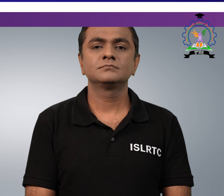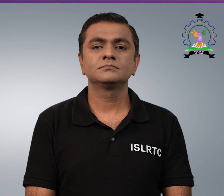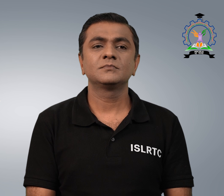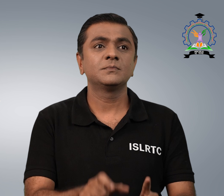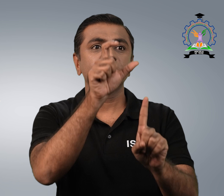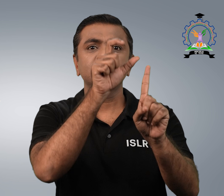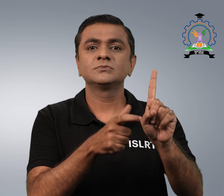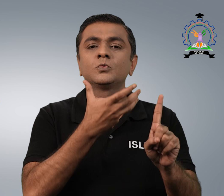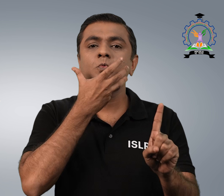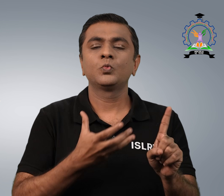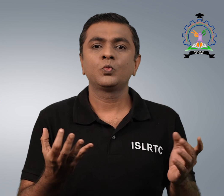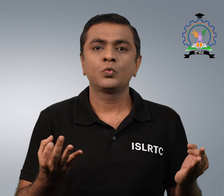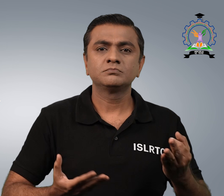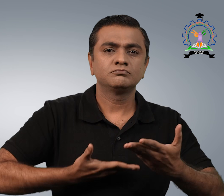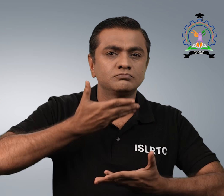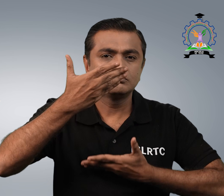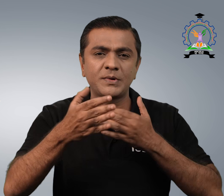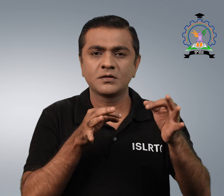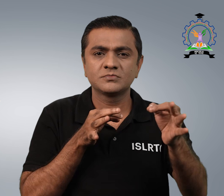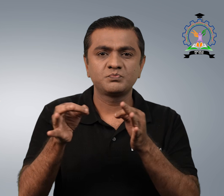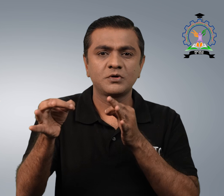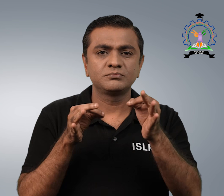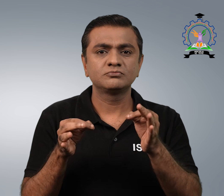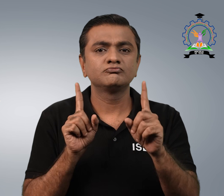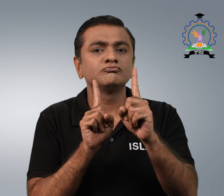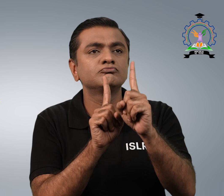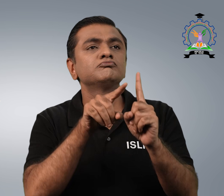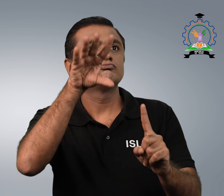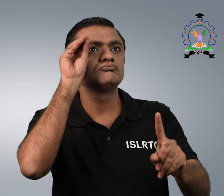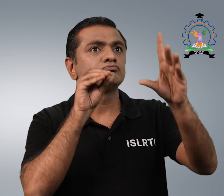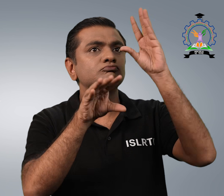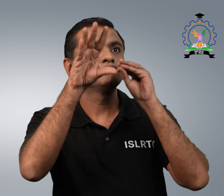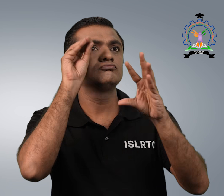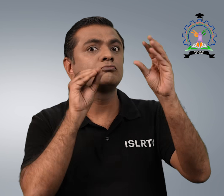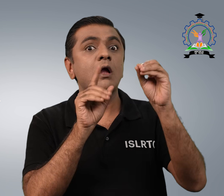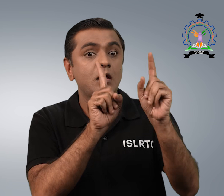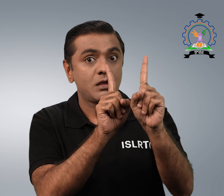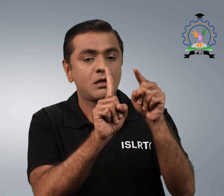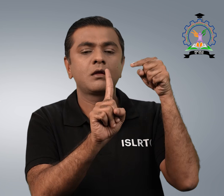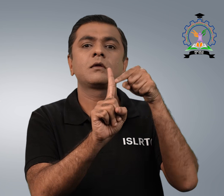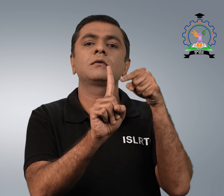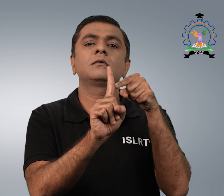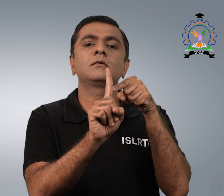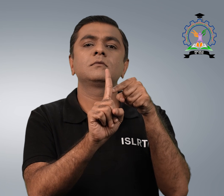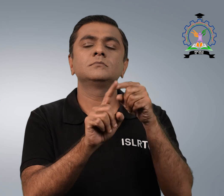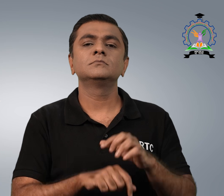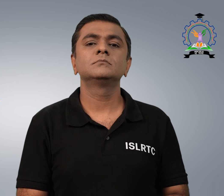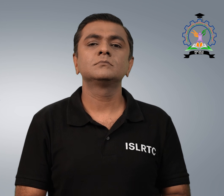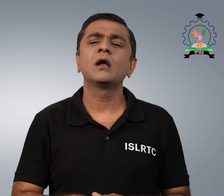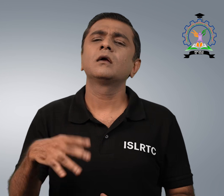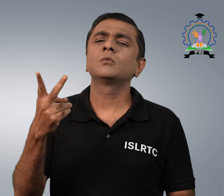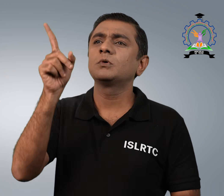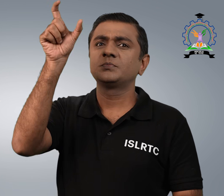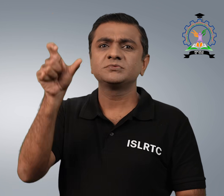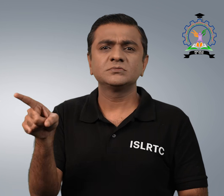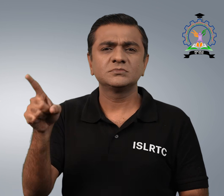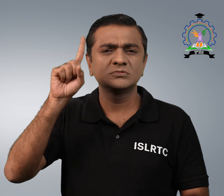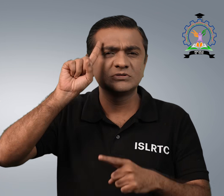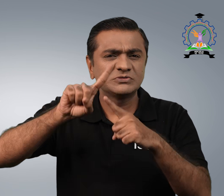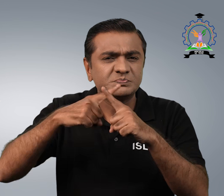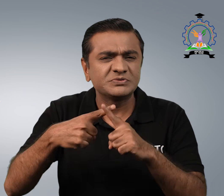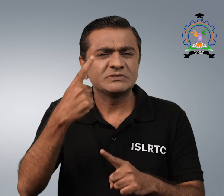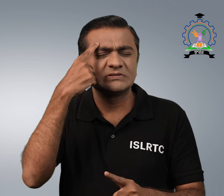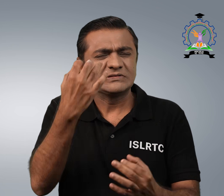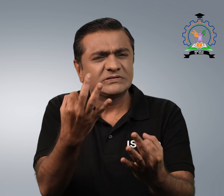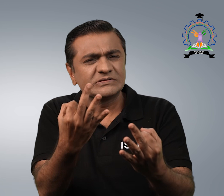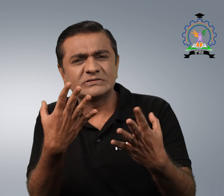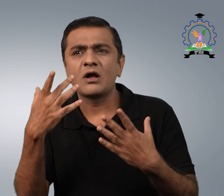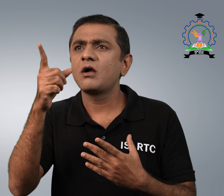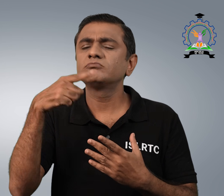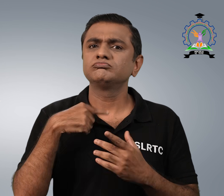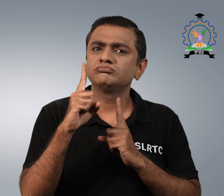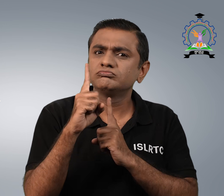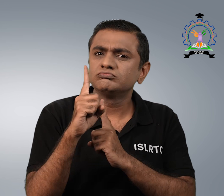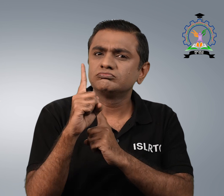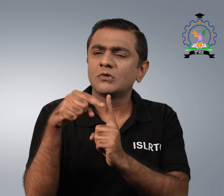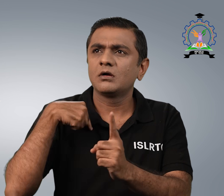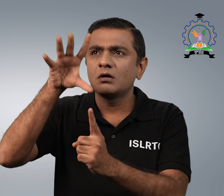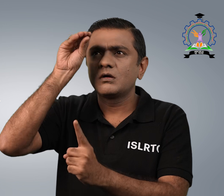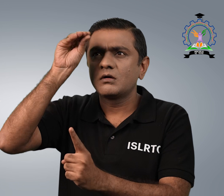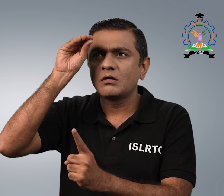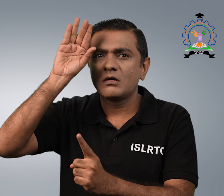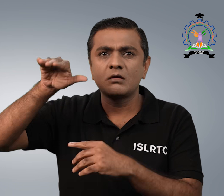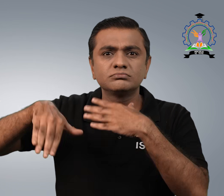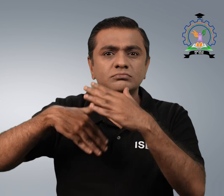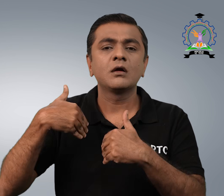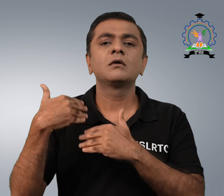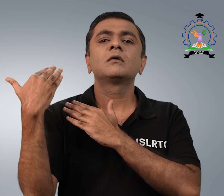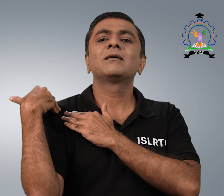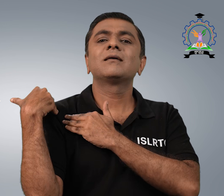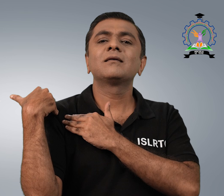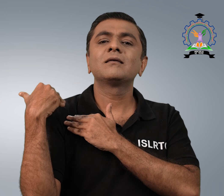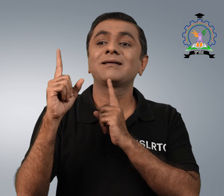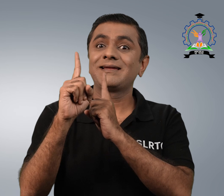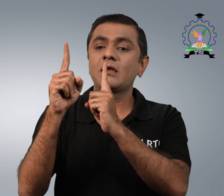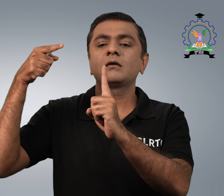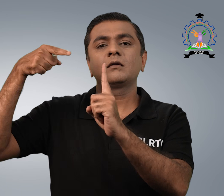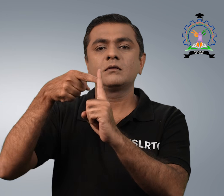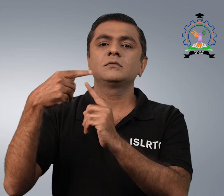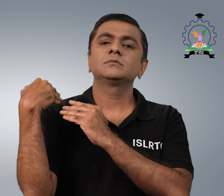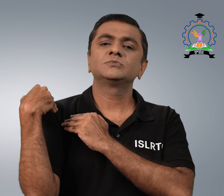A disciple refer to someone who adopts to the teachings of a guru. It could refer to an individual who learns from an expert in a specific field and then independently applies that knowledge.